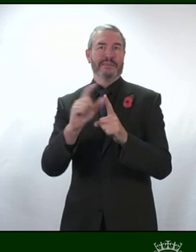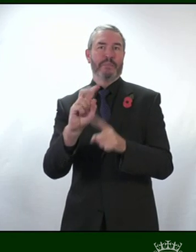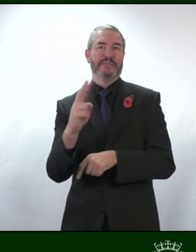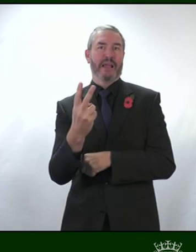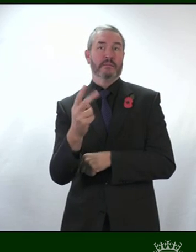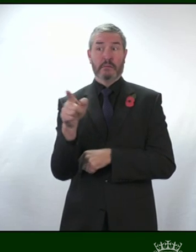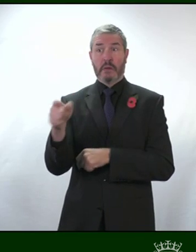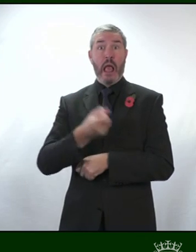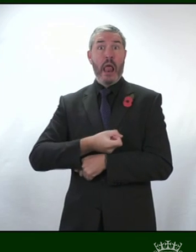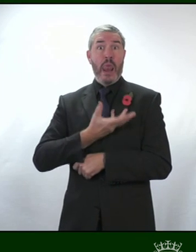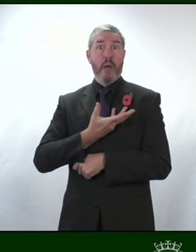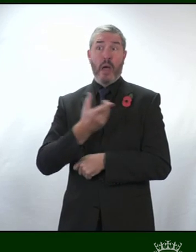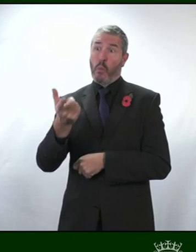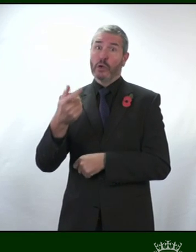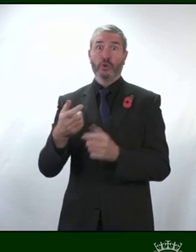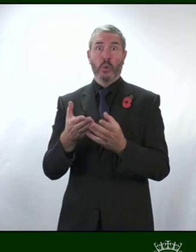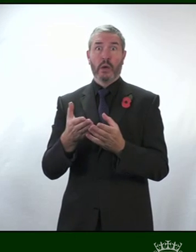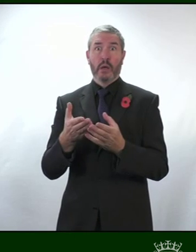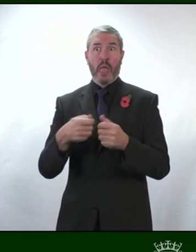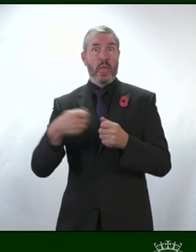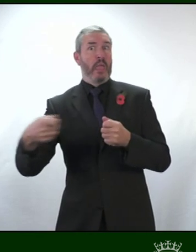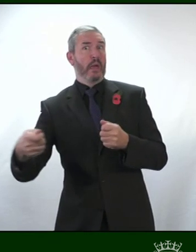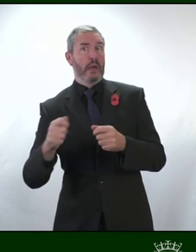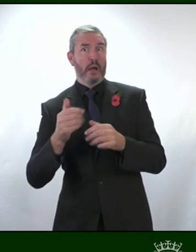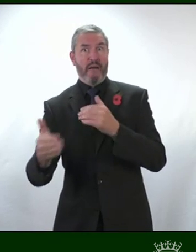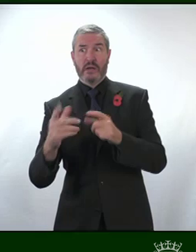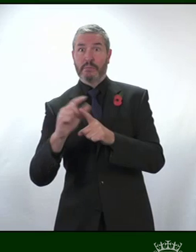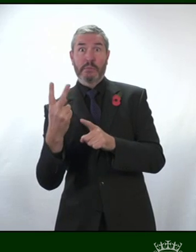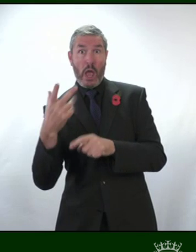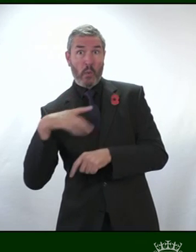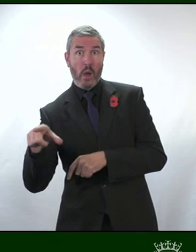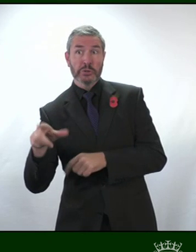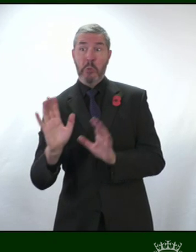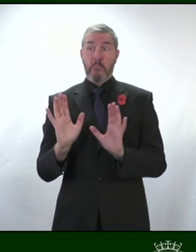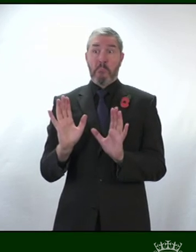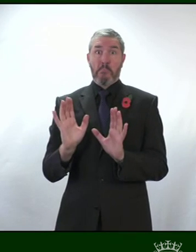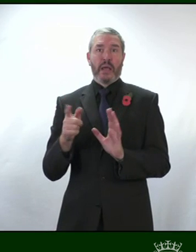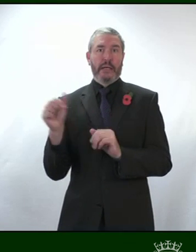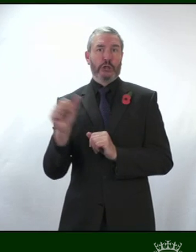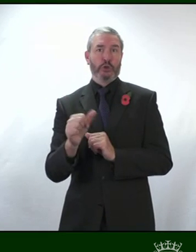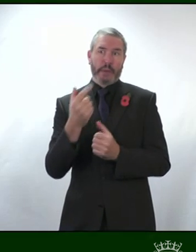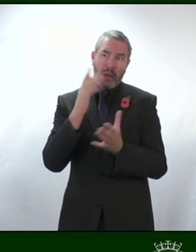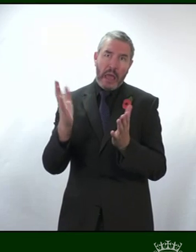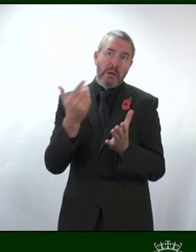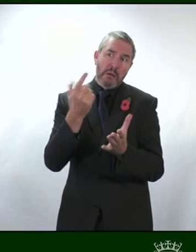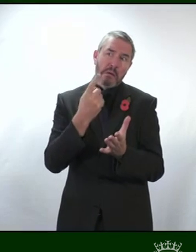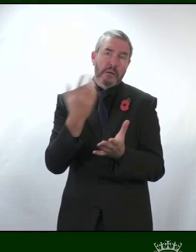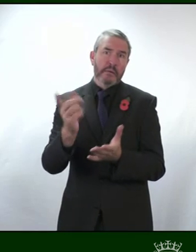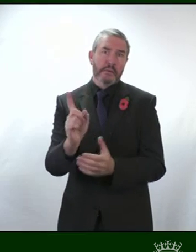If the right hon. and learned Gentleman is now saying he wants to protract them beyond 2 December, then perhaps he should make his position clear.